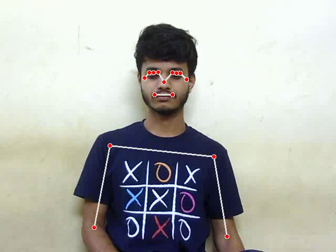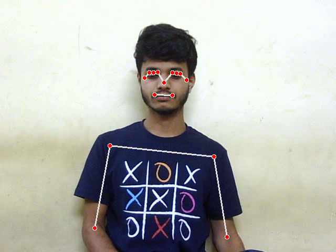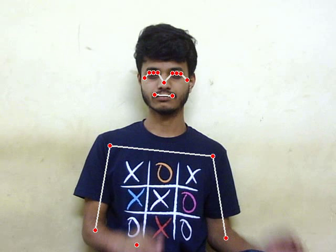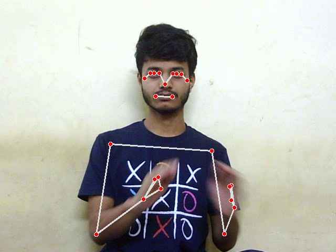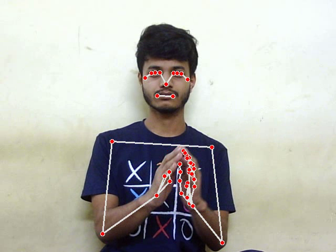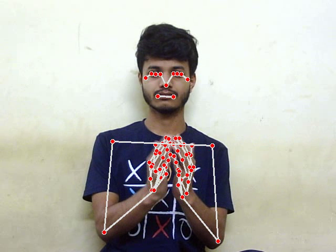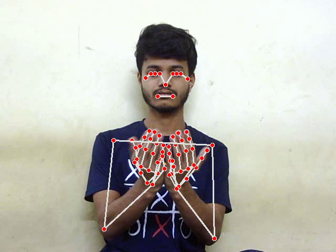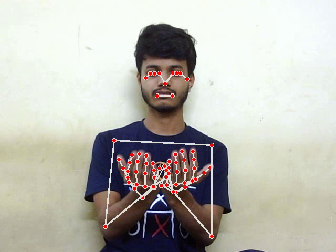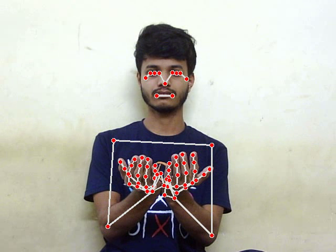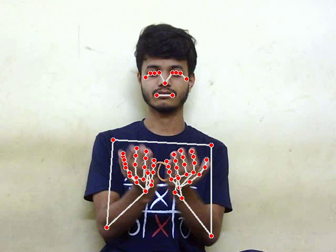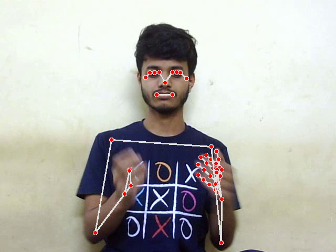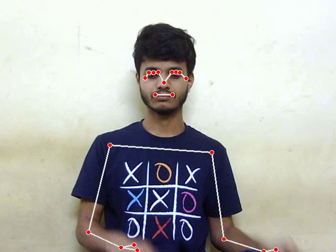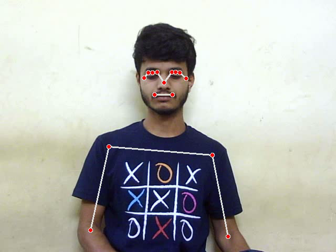book